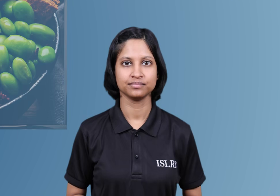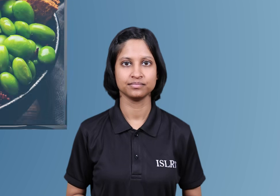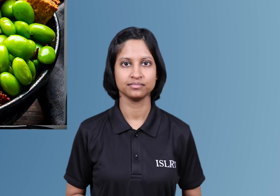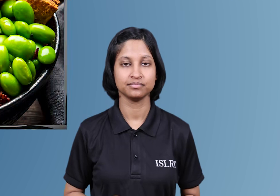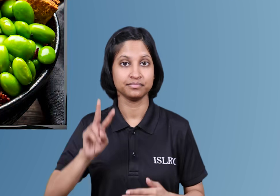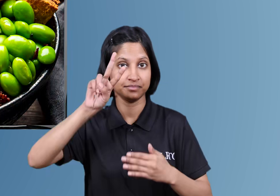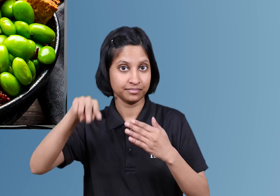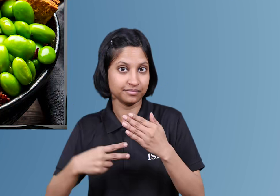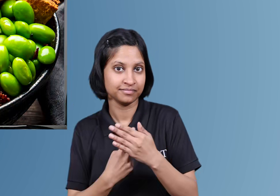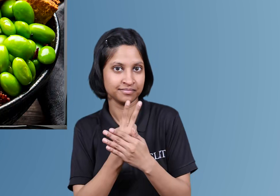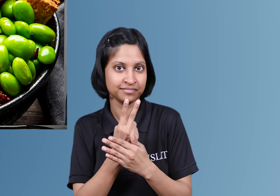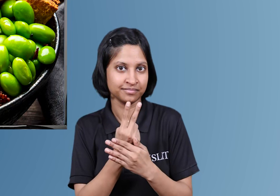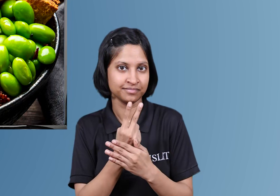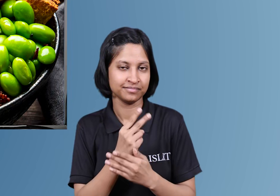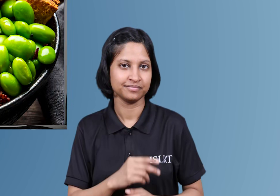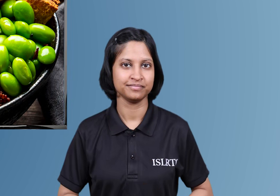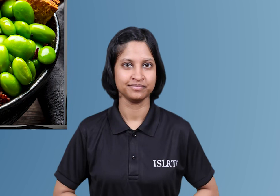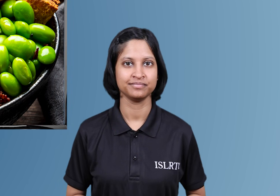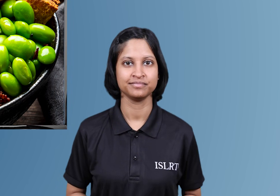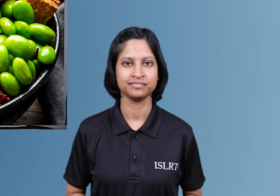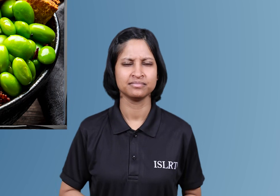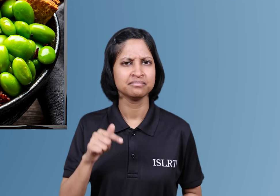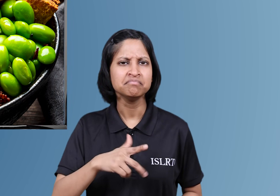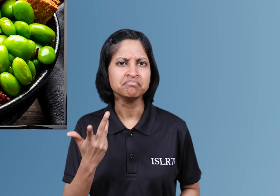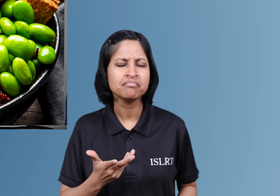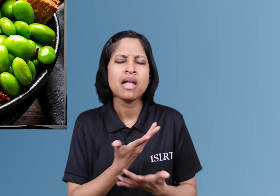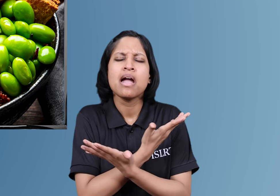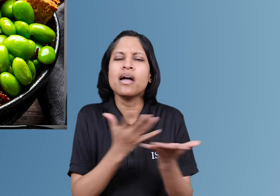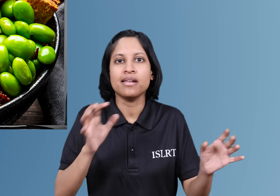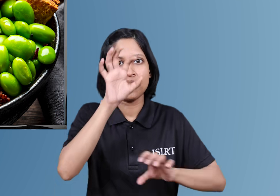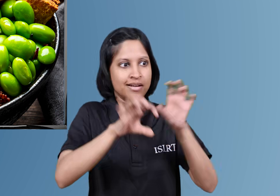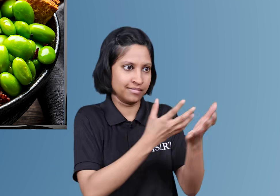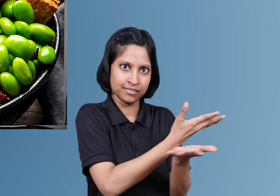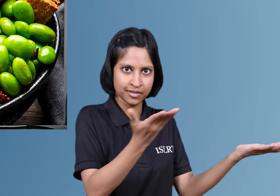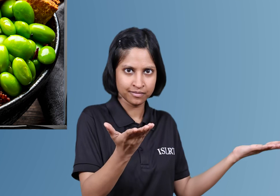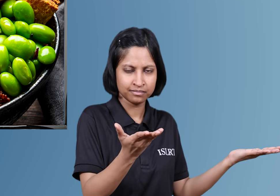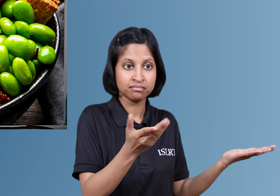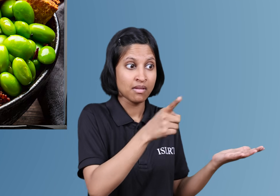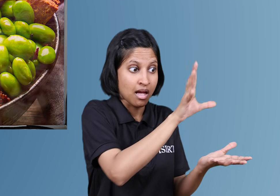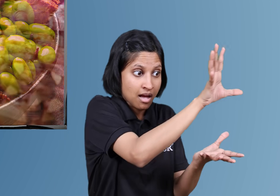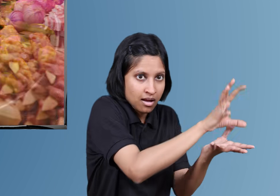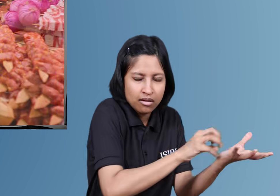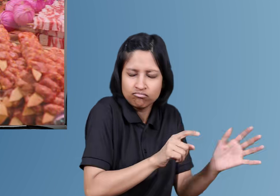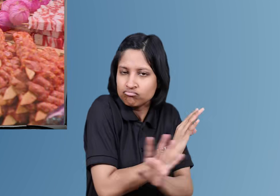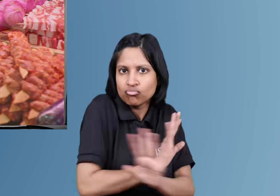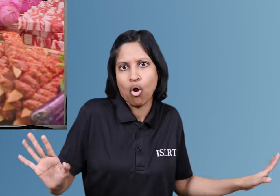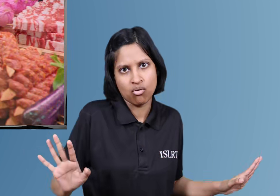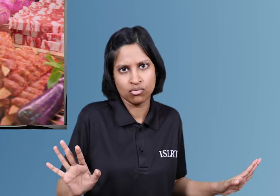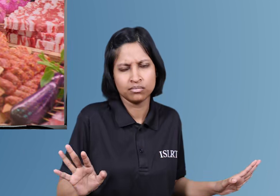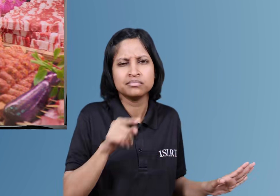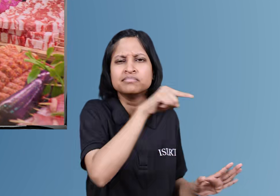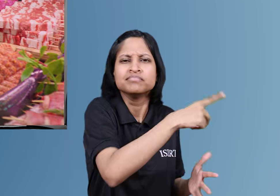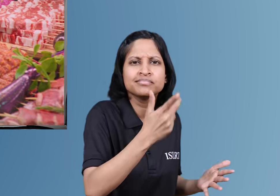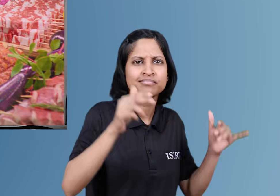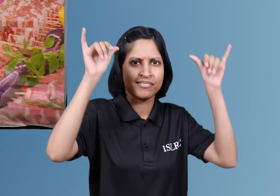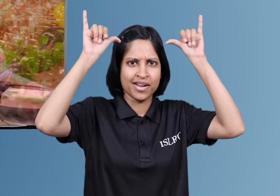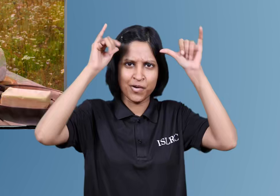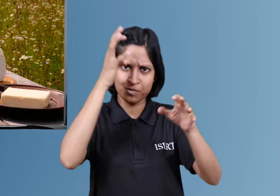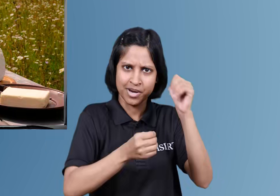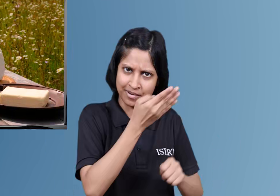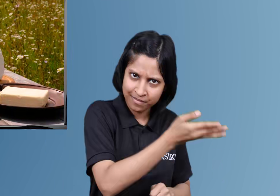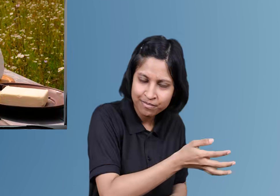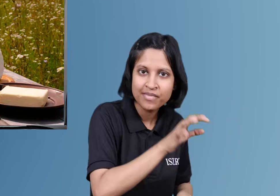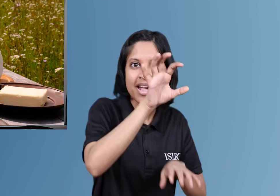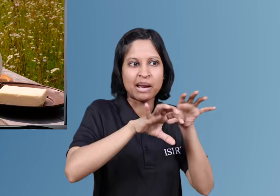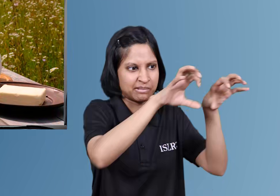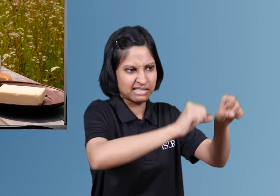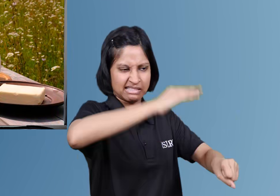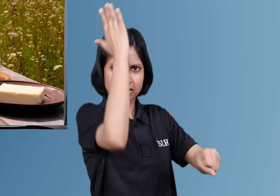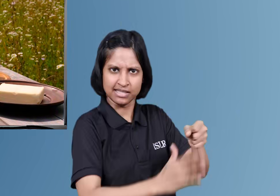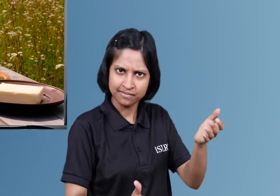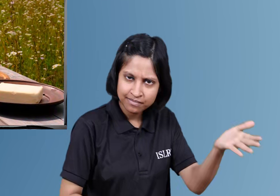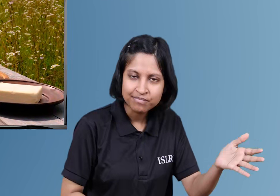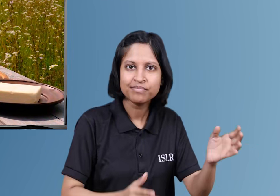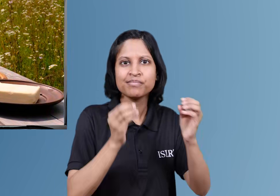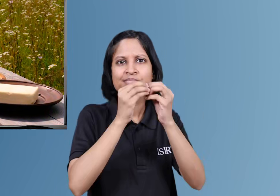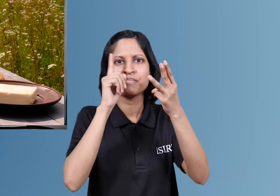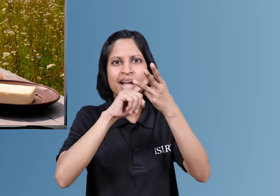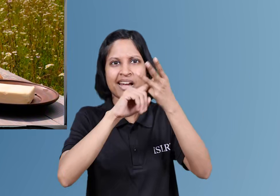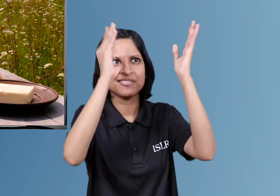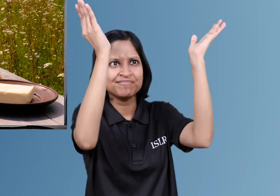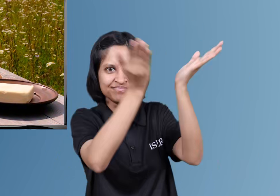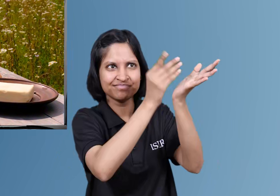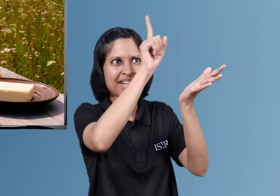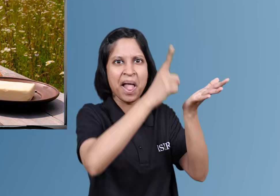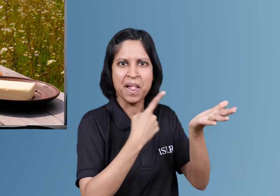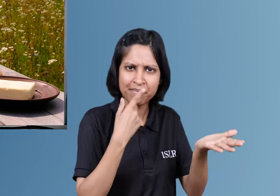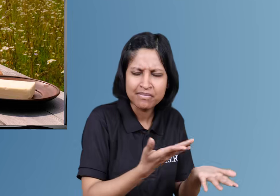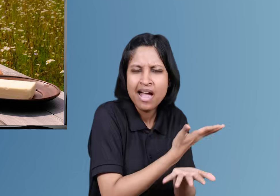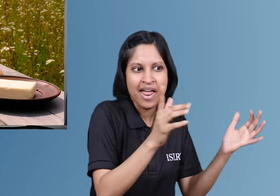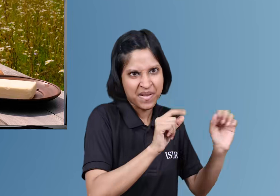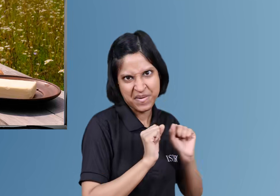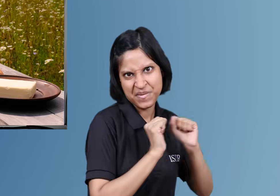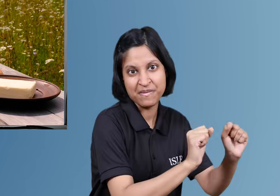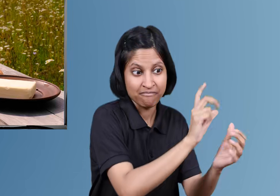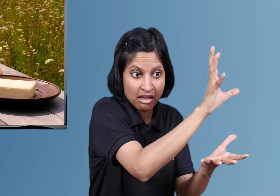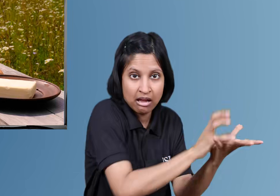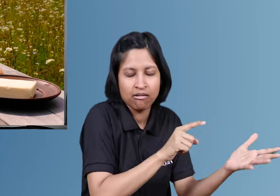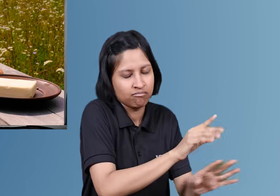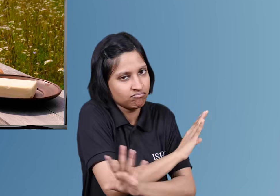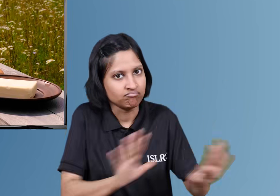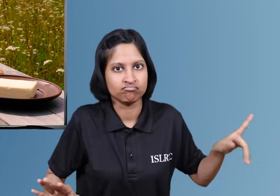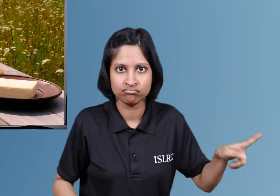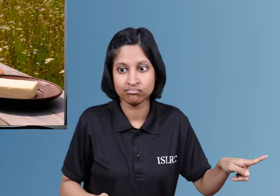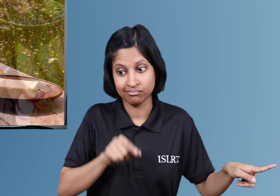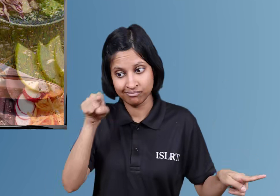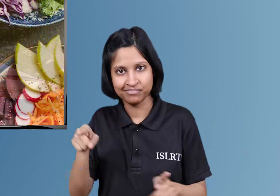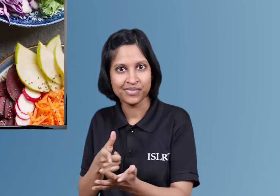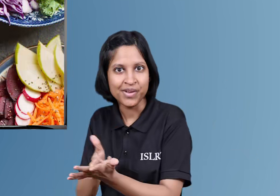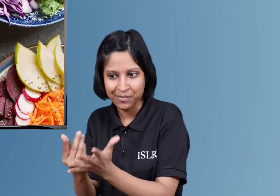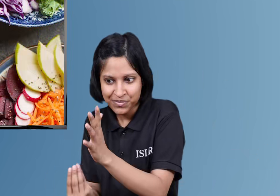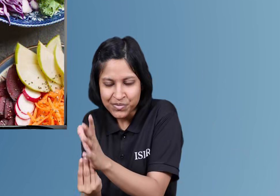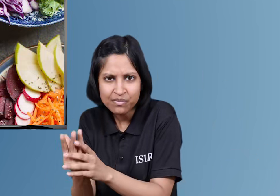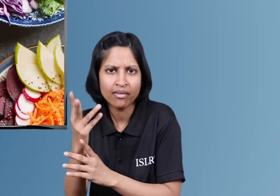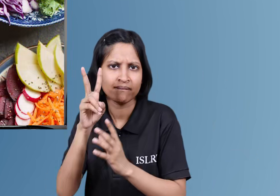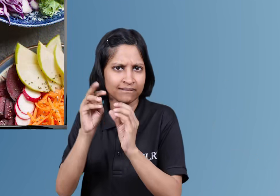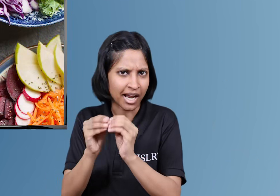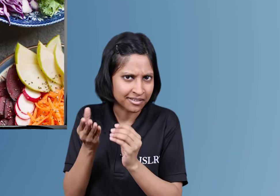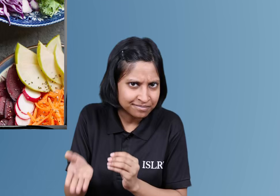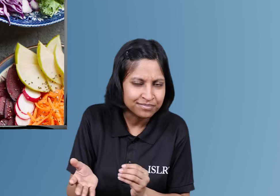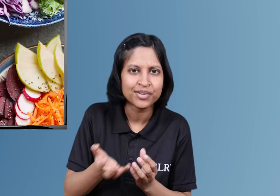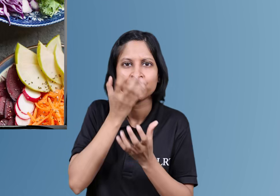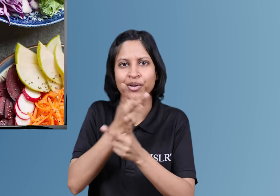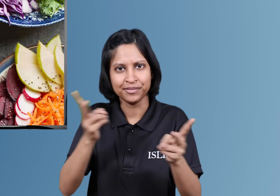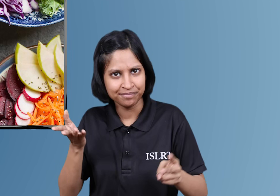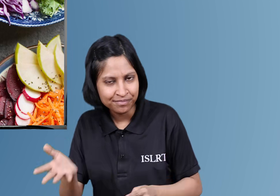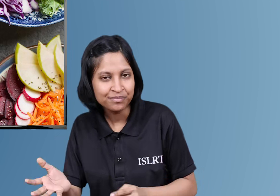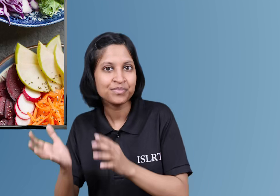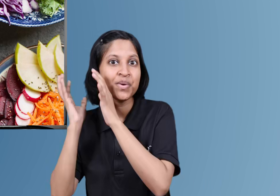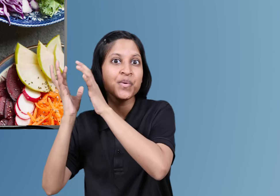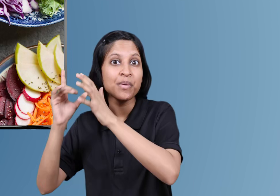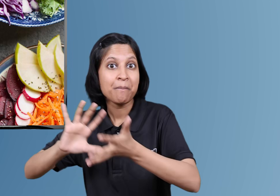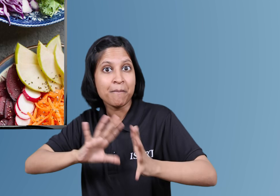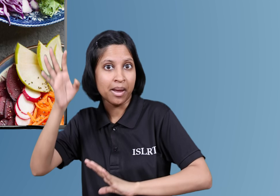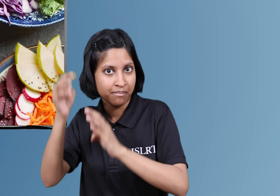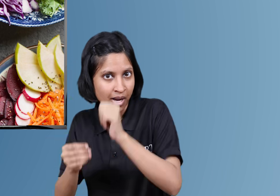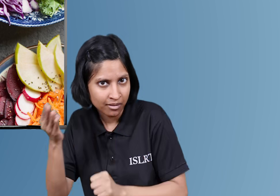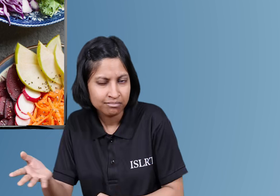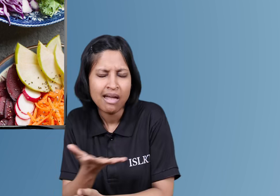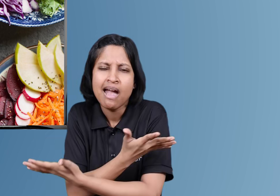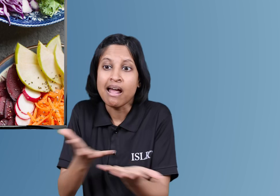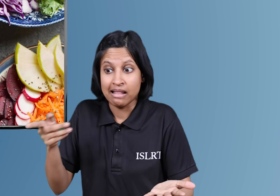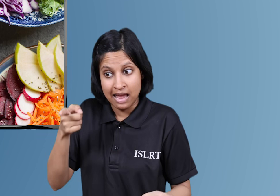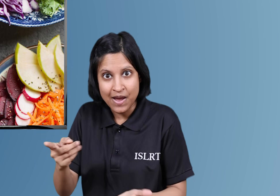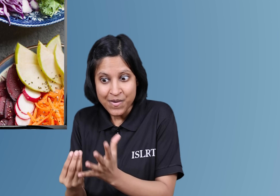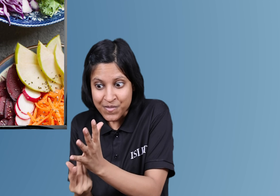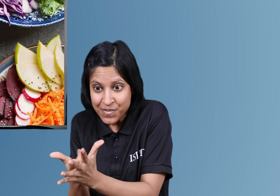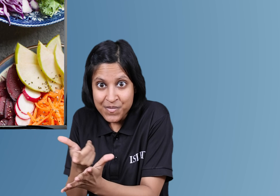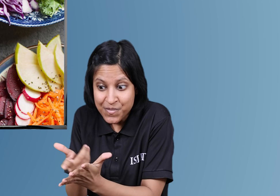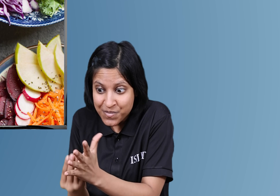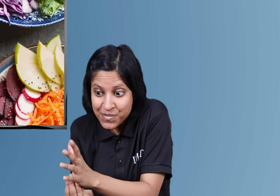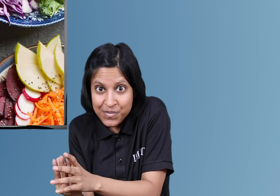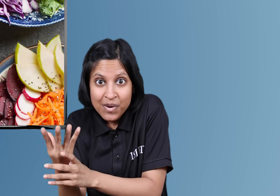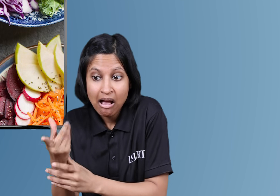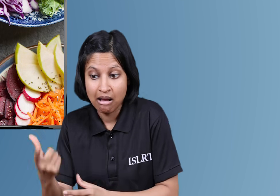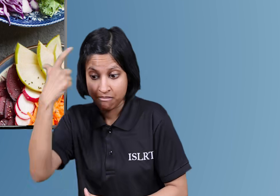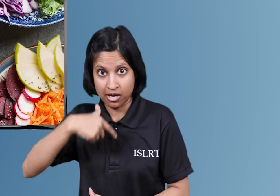Vegan A person who does not eat any animal products, including meat, dairy or honey, is a vegan. follows a plant based diet that includes vegetables, fruits, coconut milk and other plant derived foods.